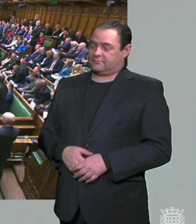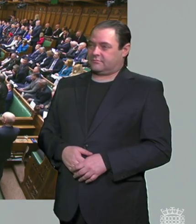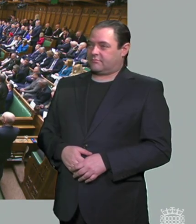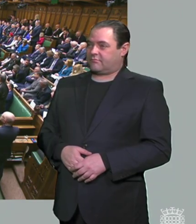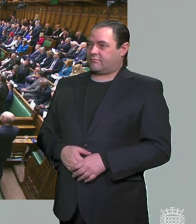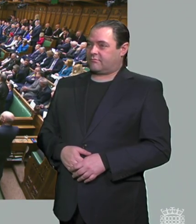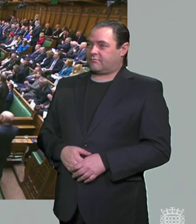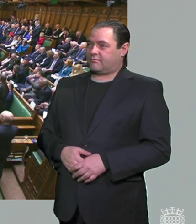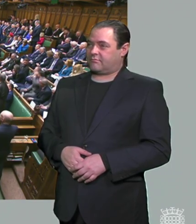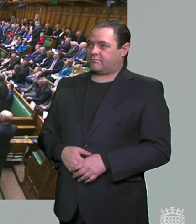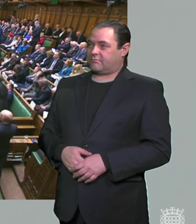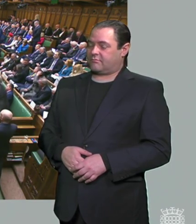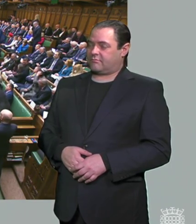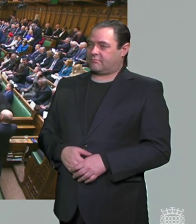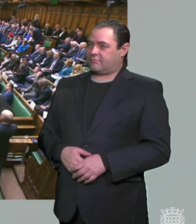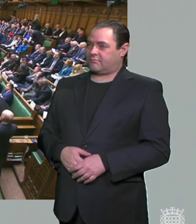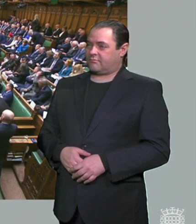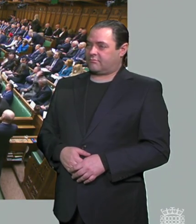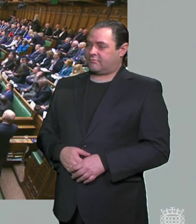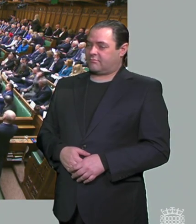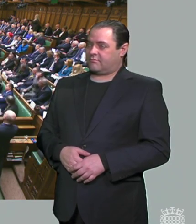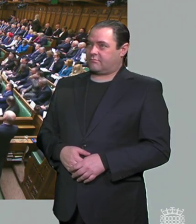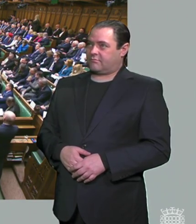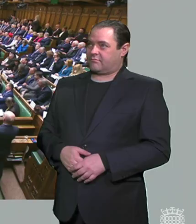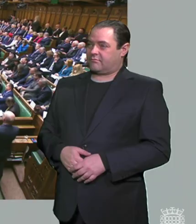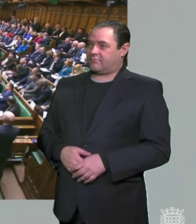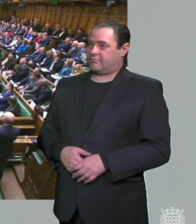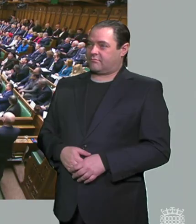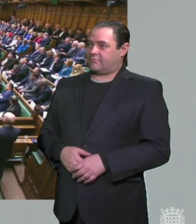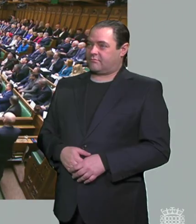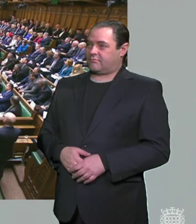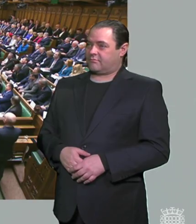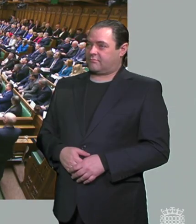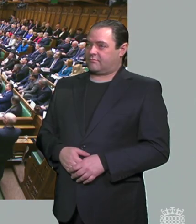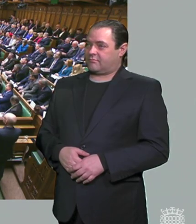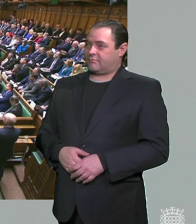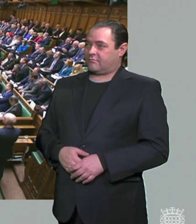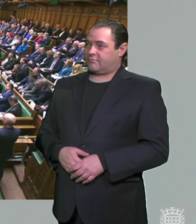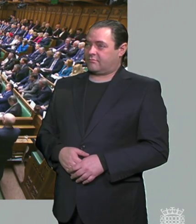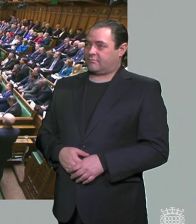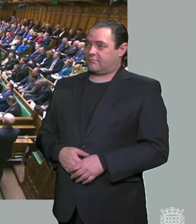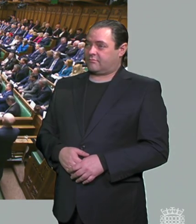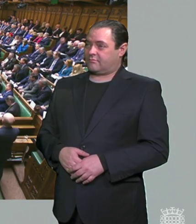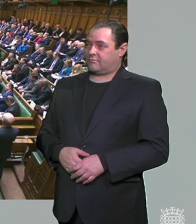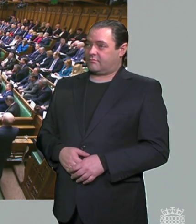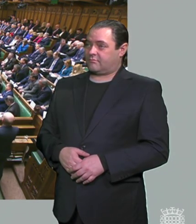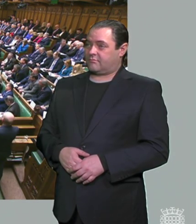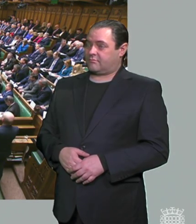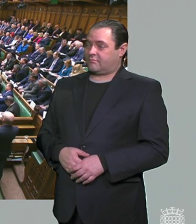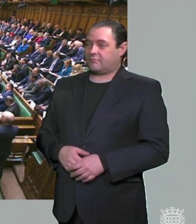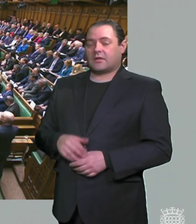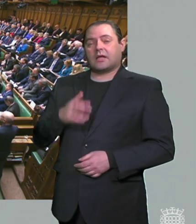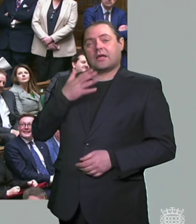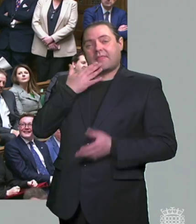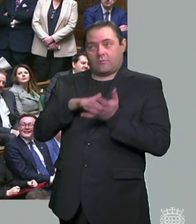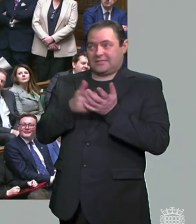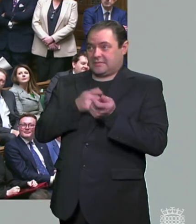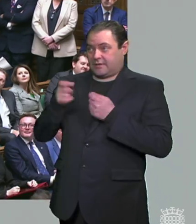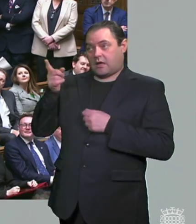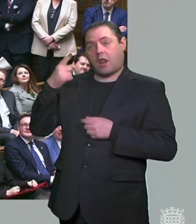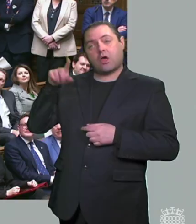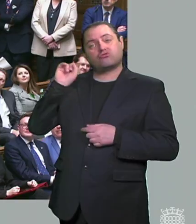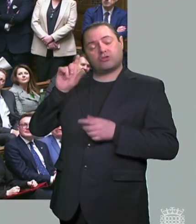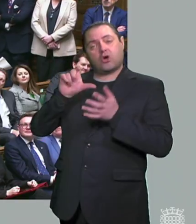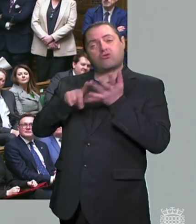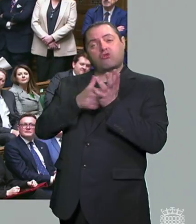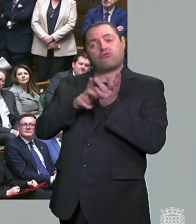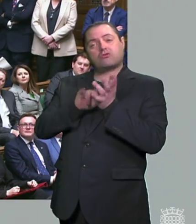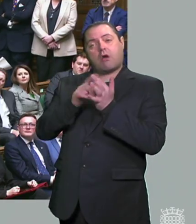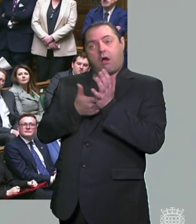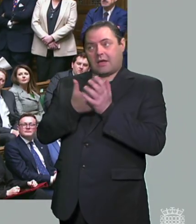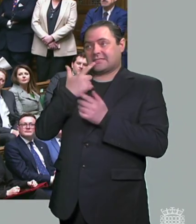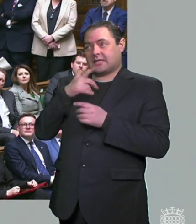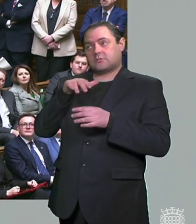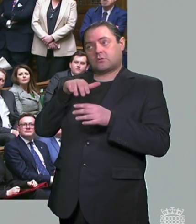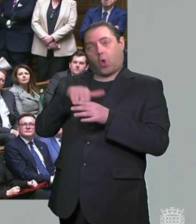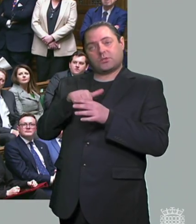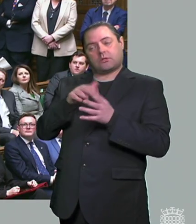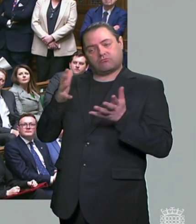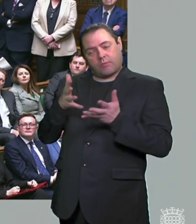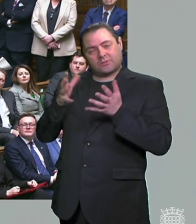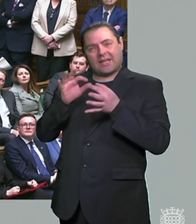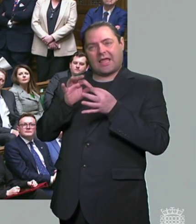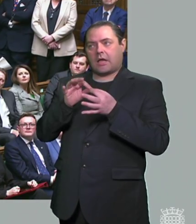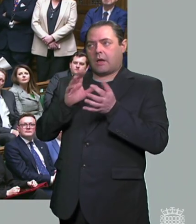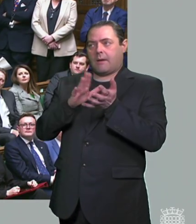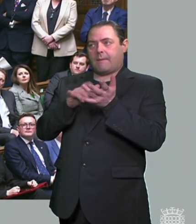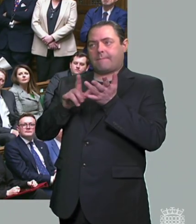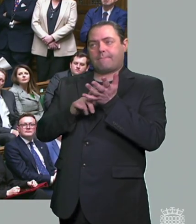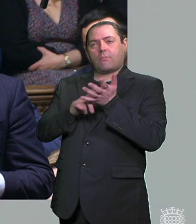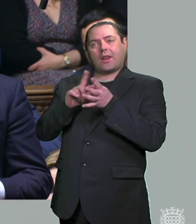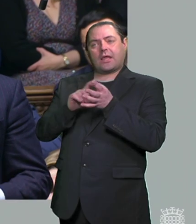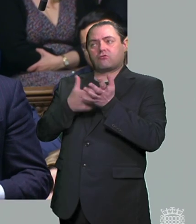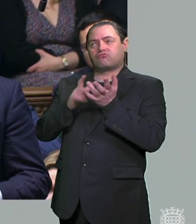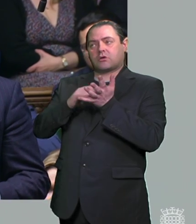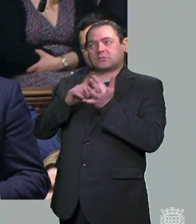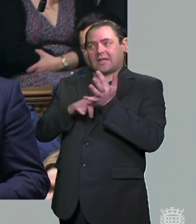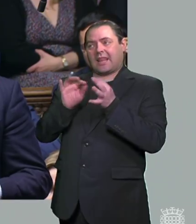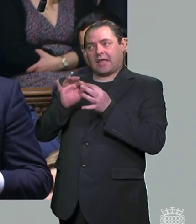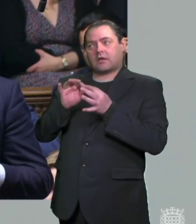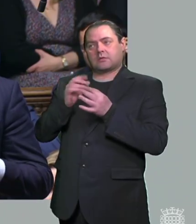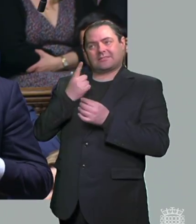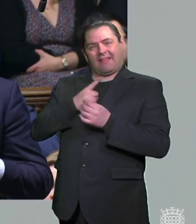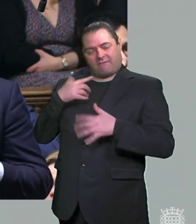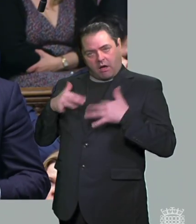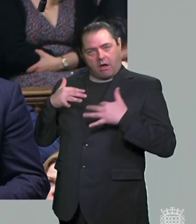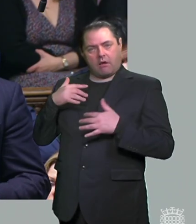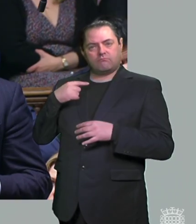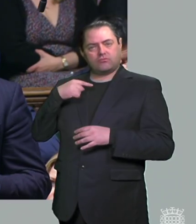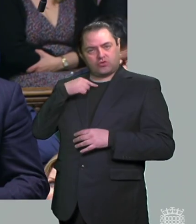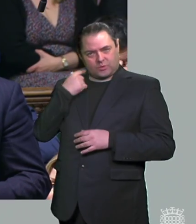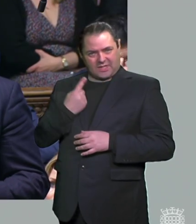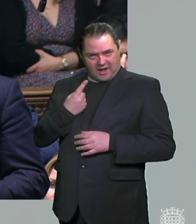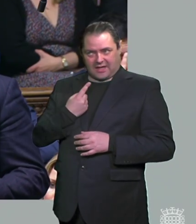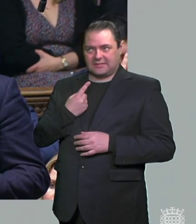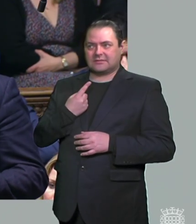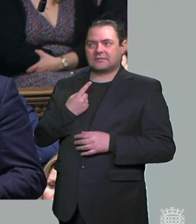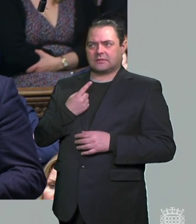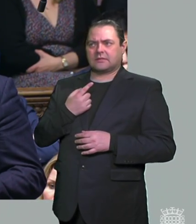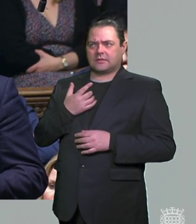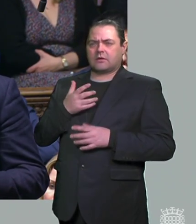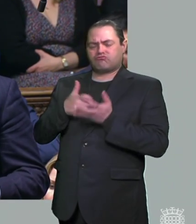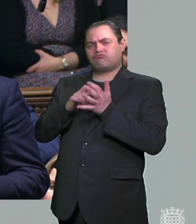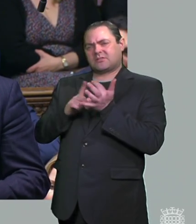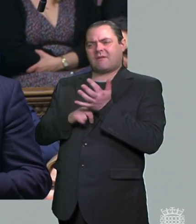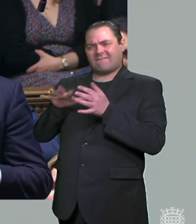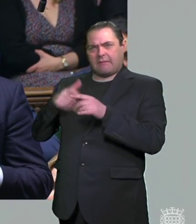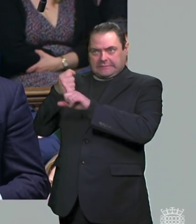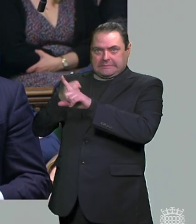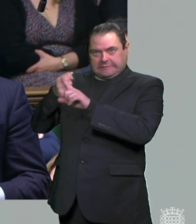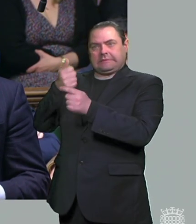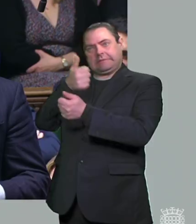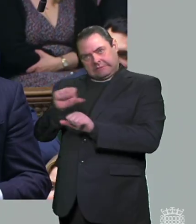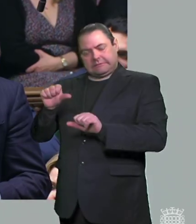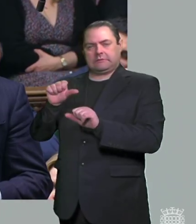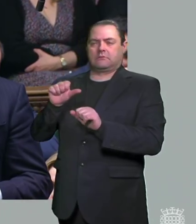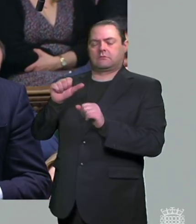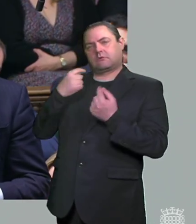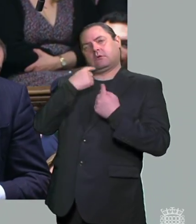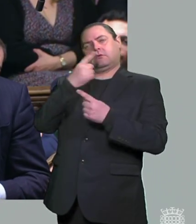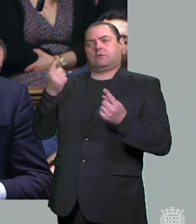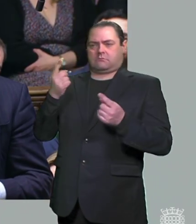Last year, the coroner determined that content promoting self-harm and suicide which was promoted to Molly Russell contributed to her death, but they were able to make that determination only after years of campaigning by the Russell family and coroners to gain access to that information.